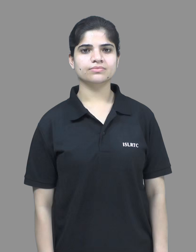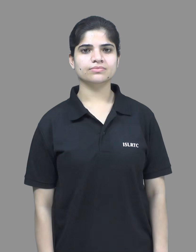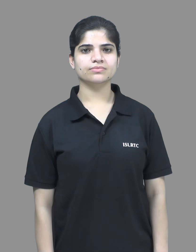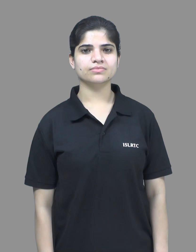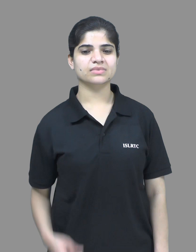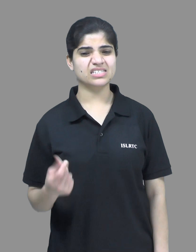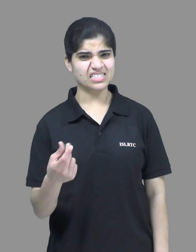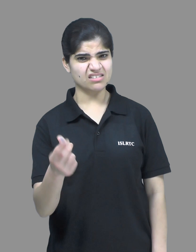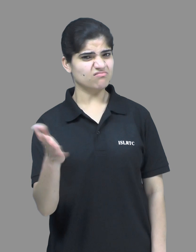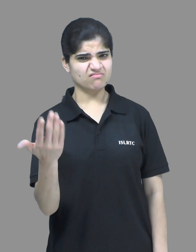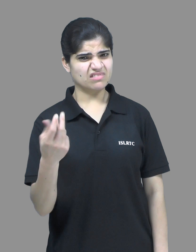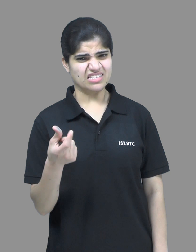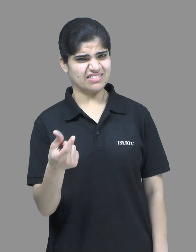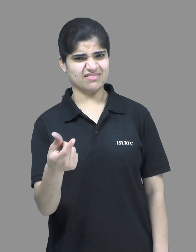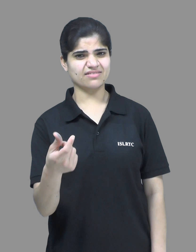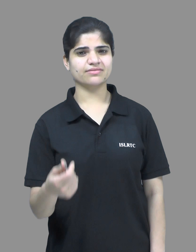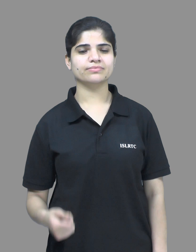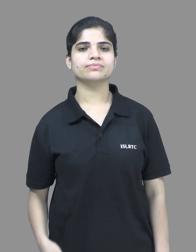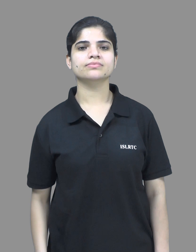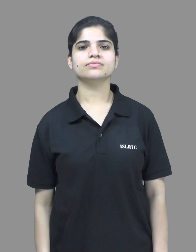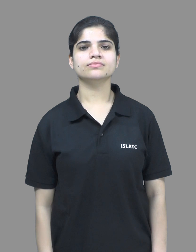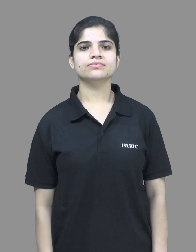Quickly